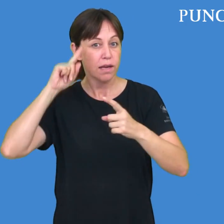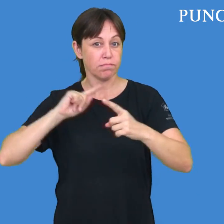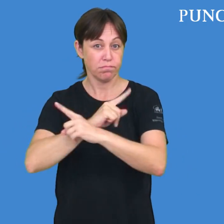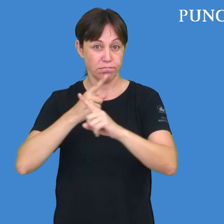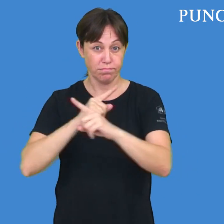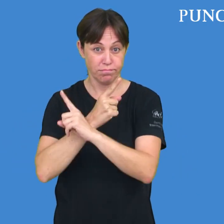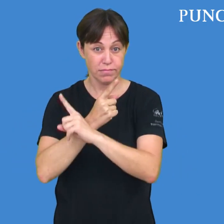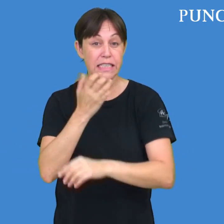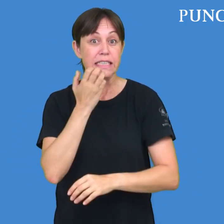nervioso